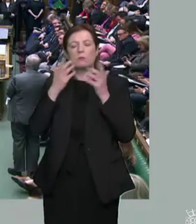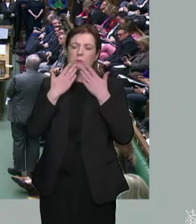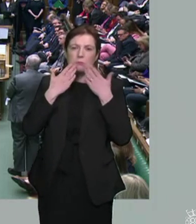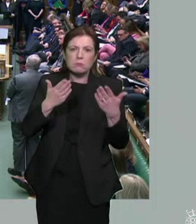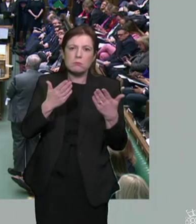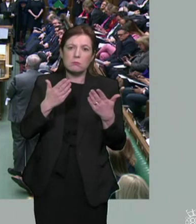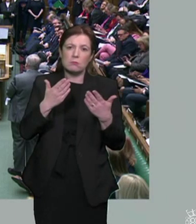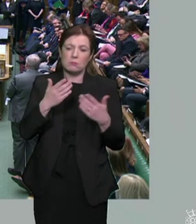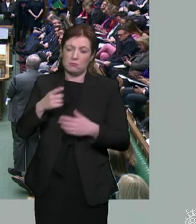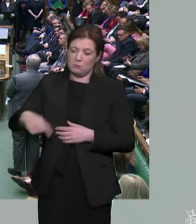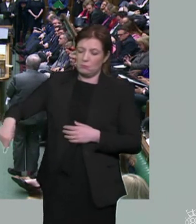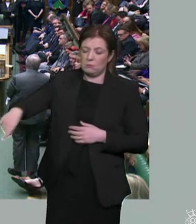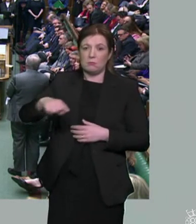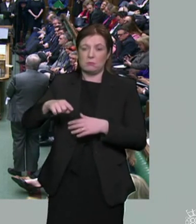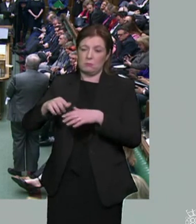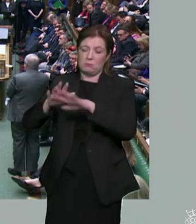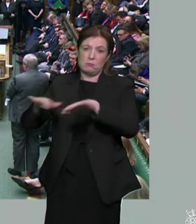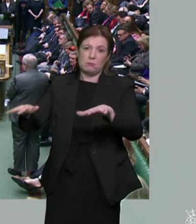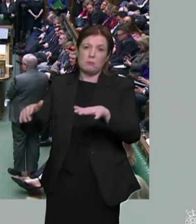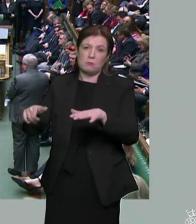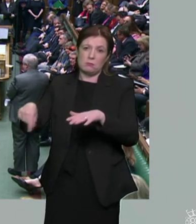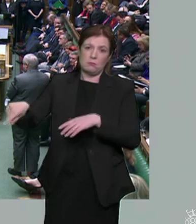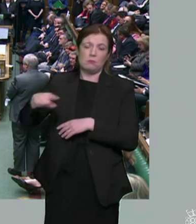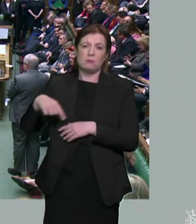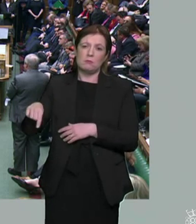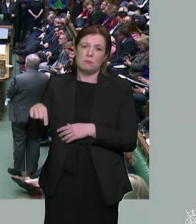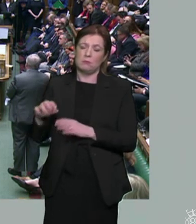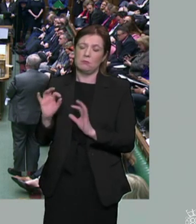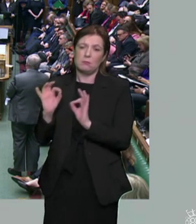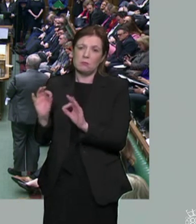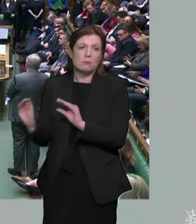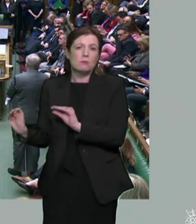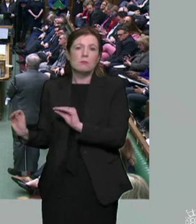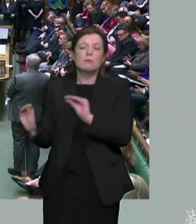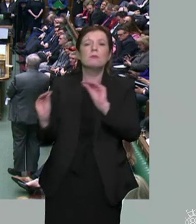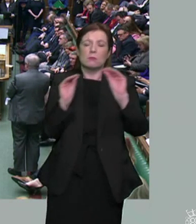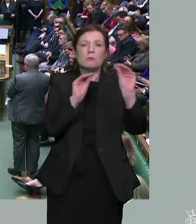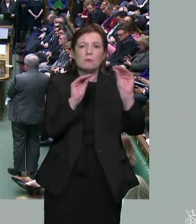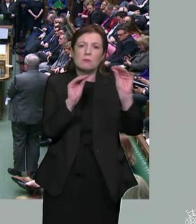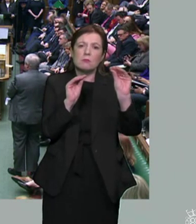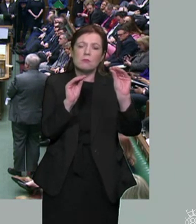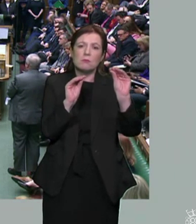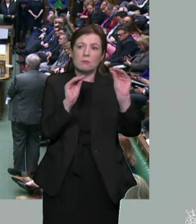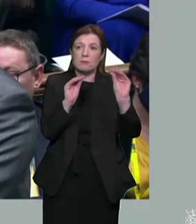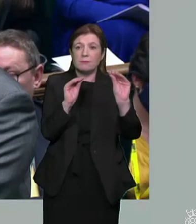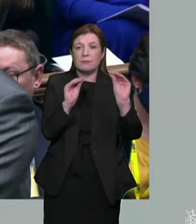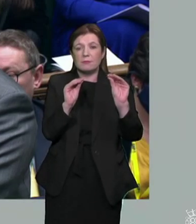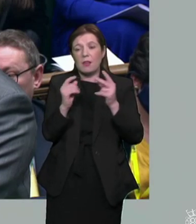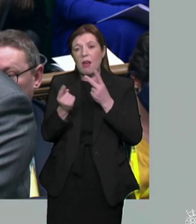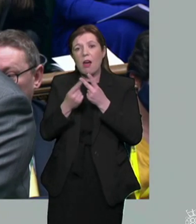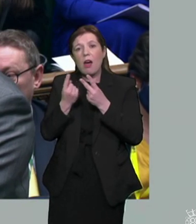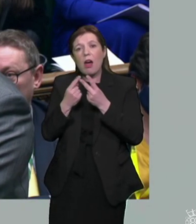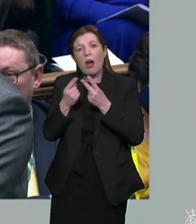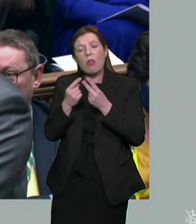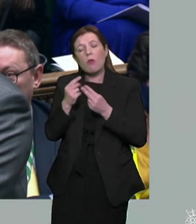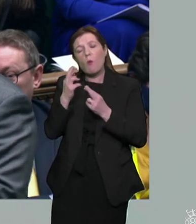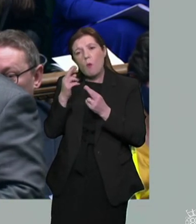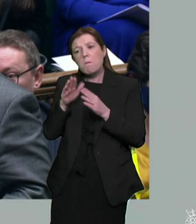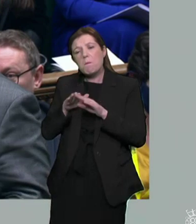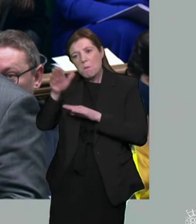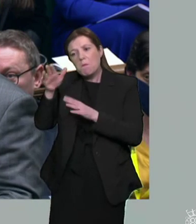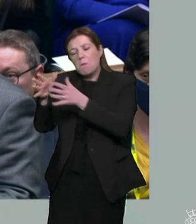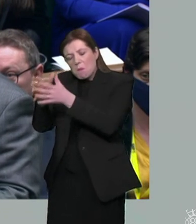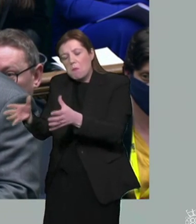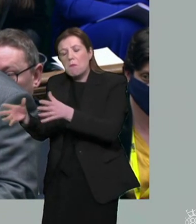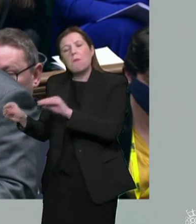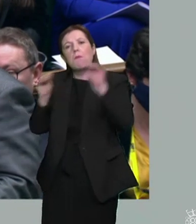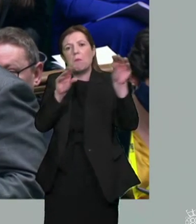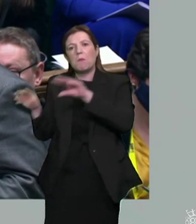This is a good day for those 50 young people, but let us hope that it is the beginning of something much more significant for many more young people we can offer sanctuary to.